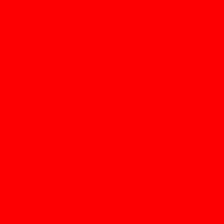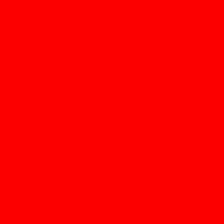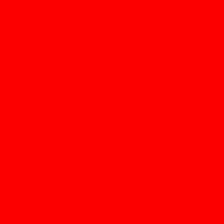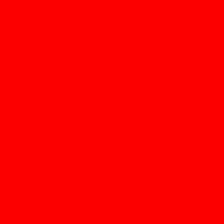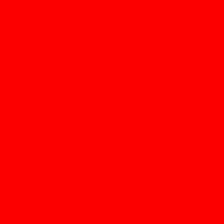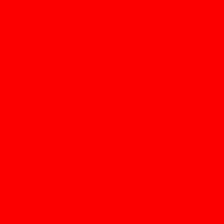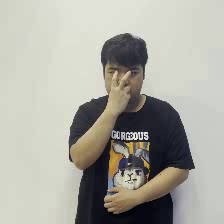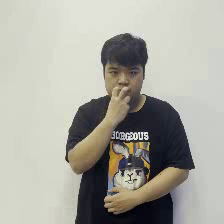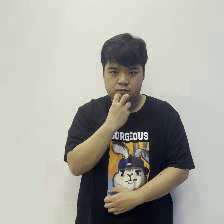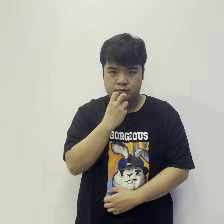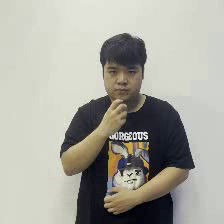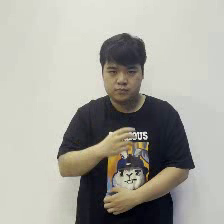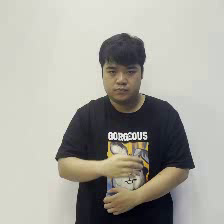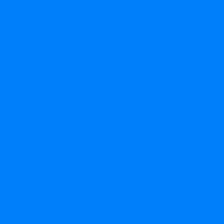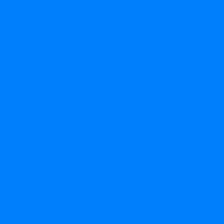Khóc